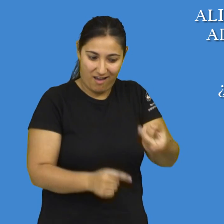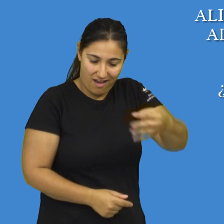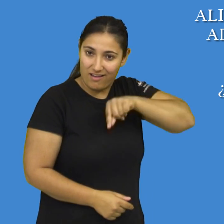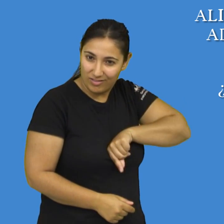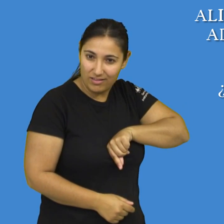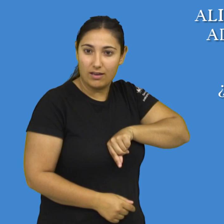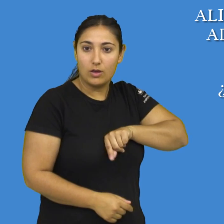sentir